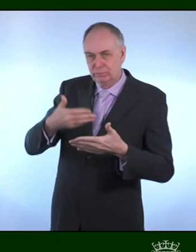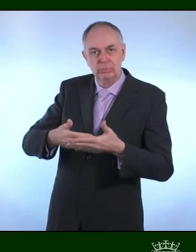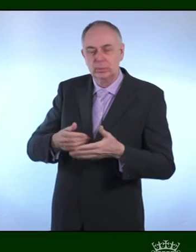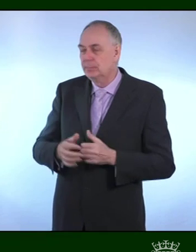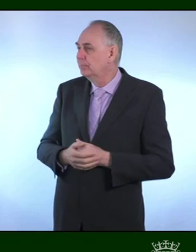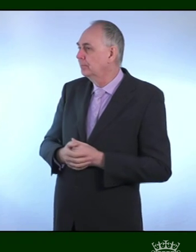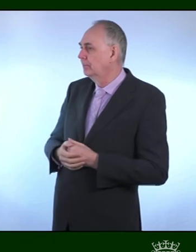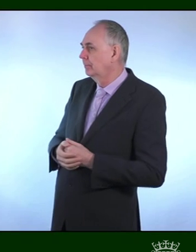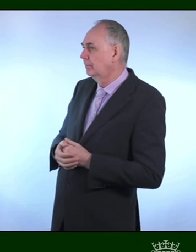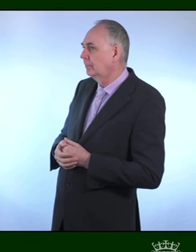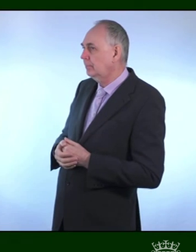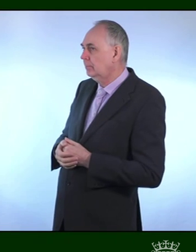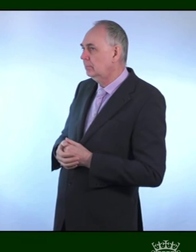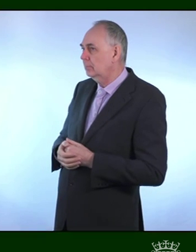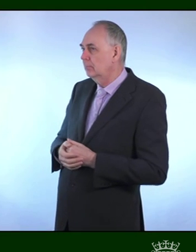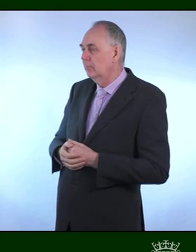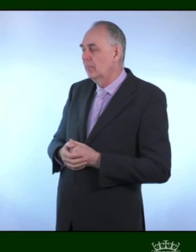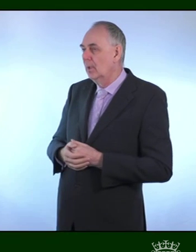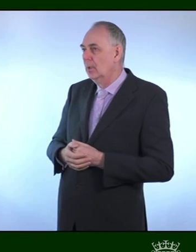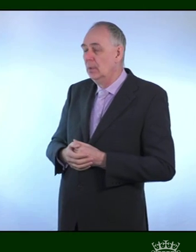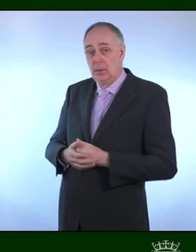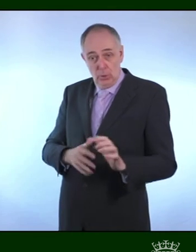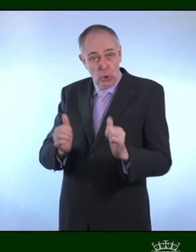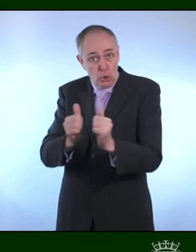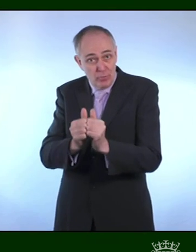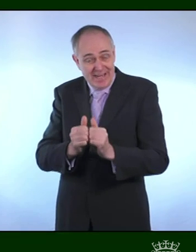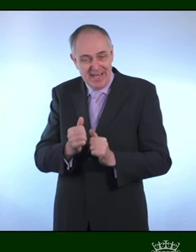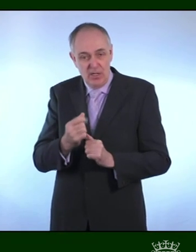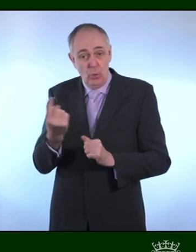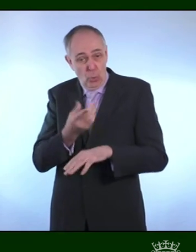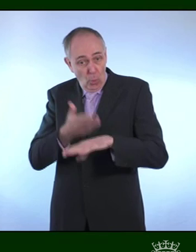I very much agree with what the right honourable Gentleman said about cleaners.